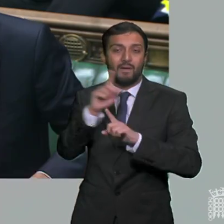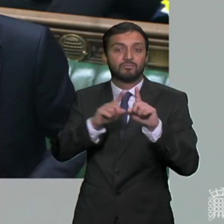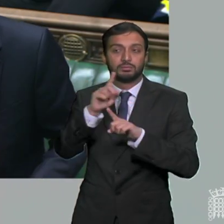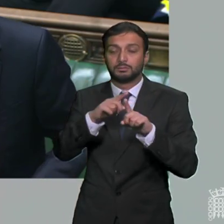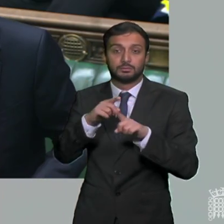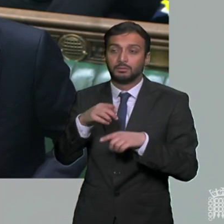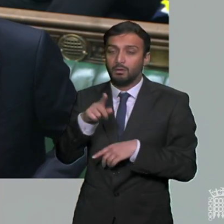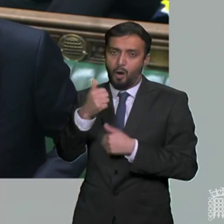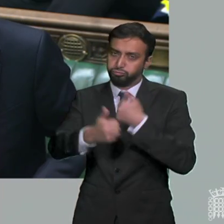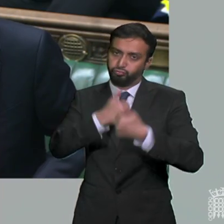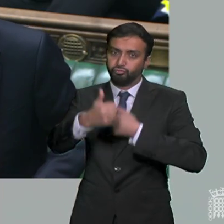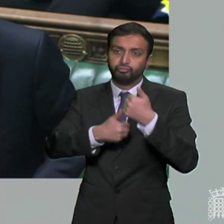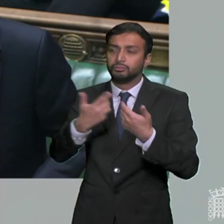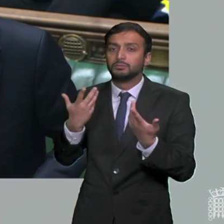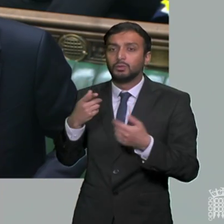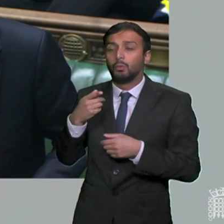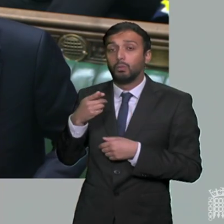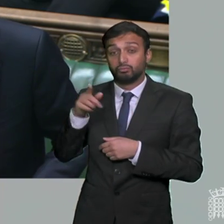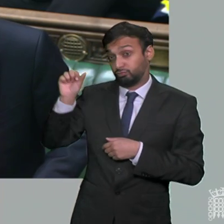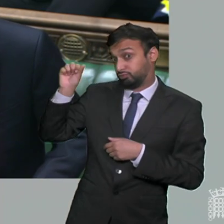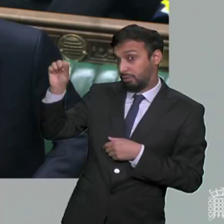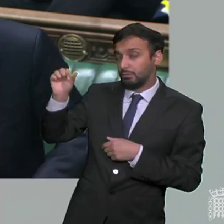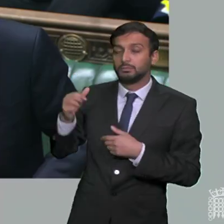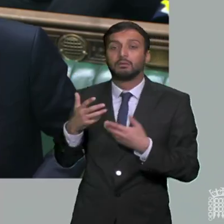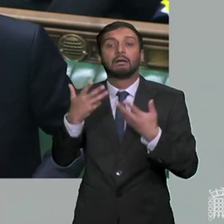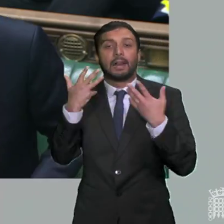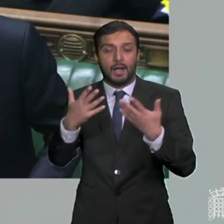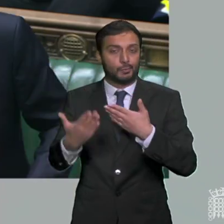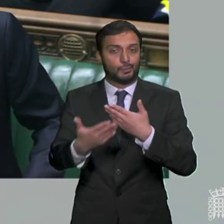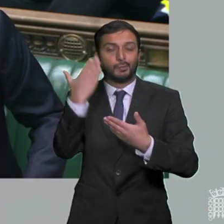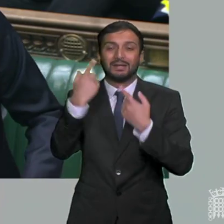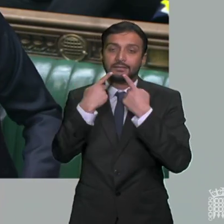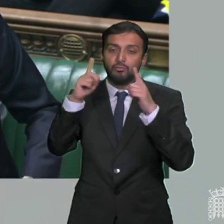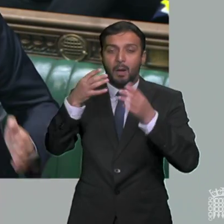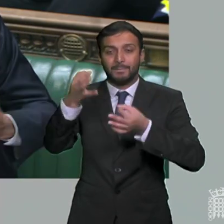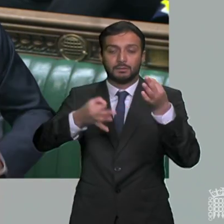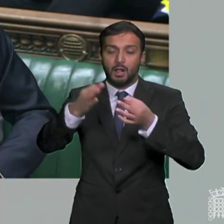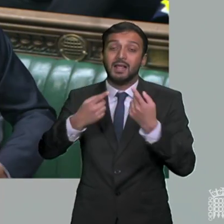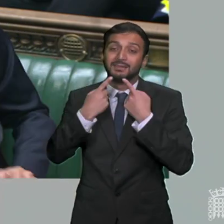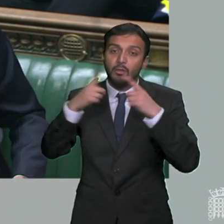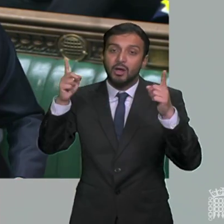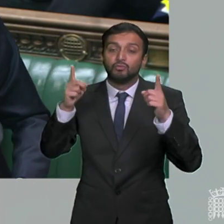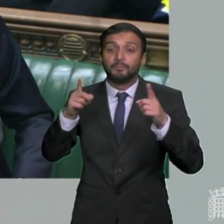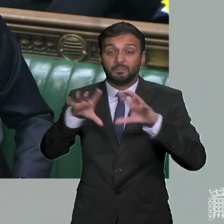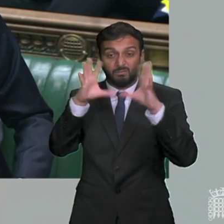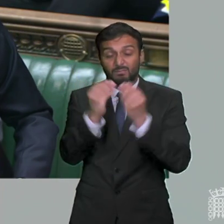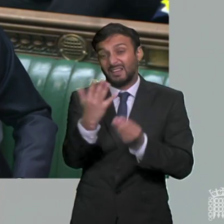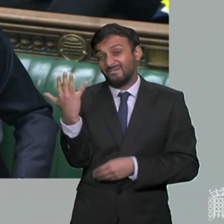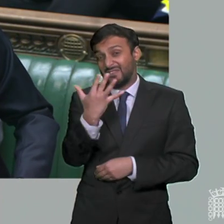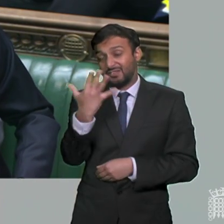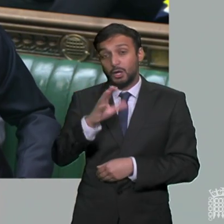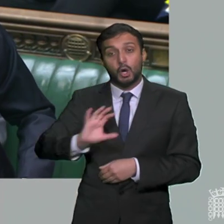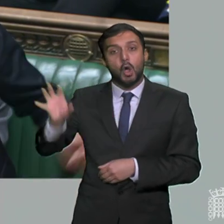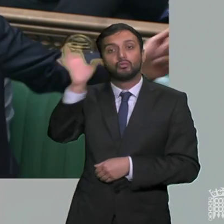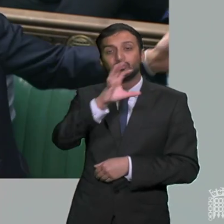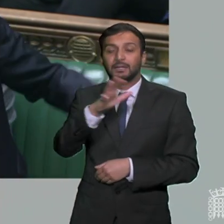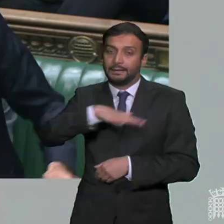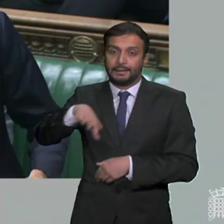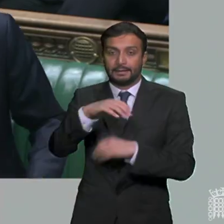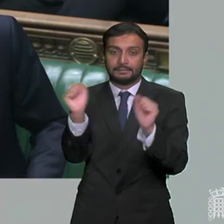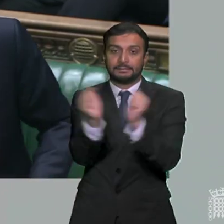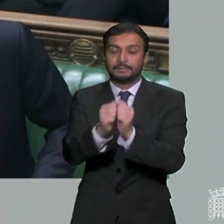As she said, we managed to reach a new political declaration in the conference where over 50 different countries have agreed to put an end to sexual violence in conflict.